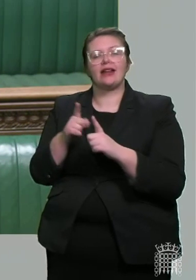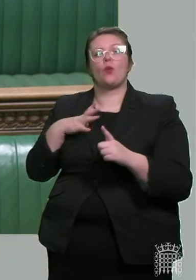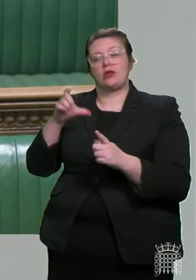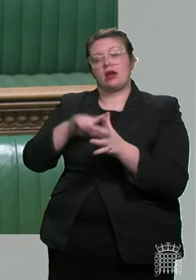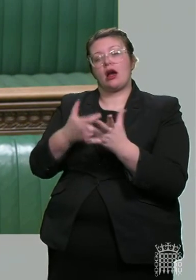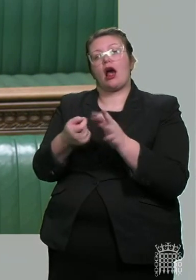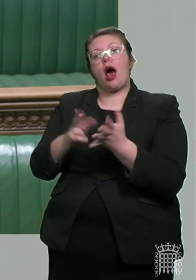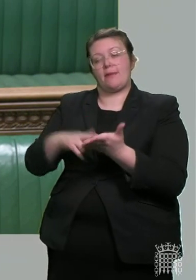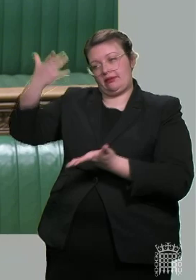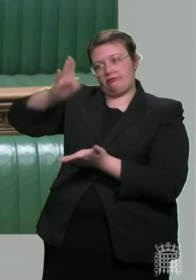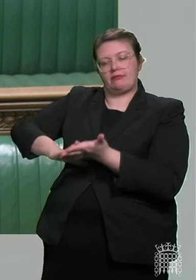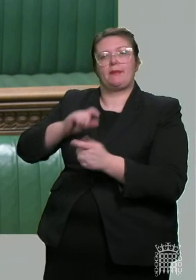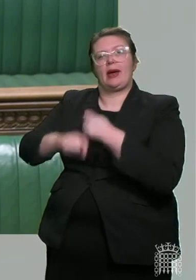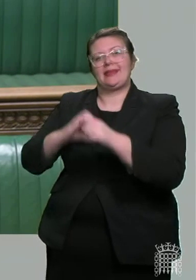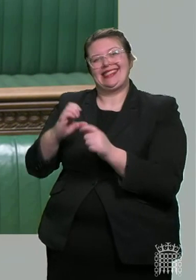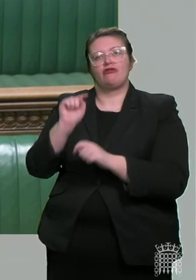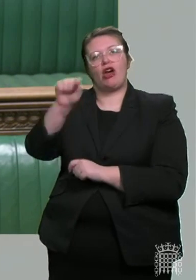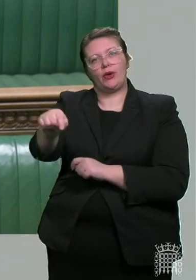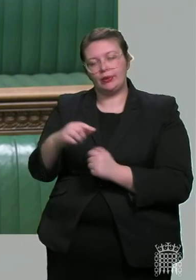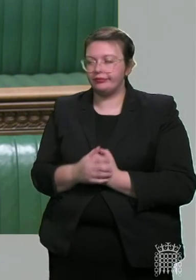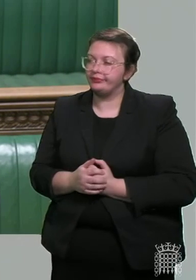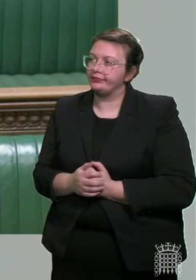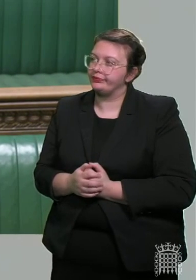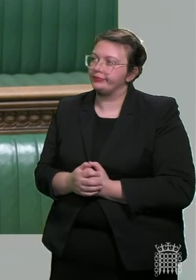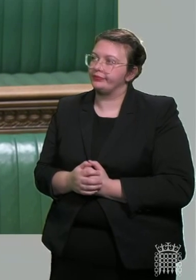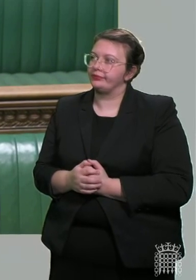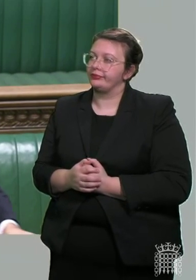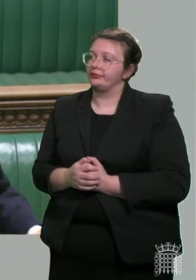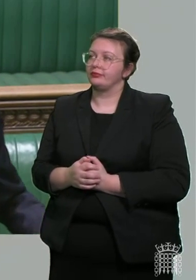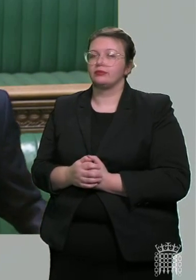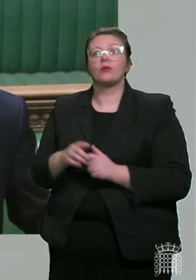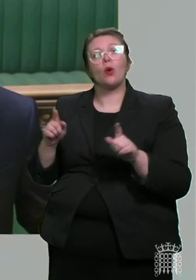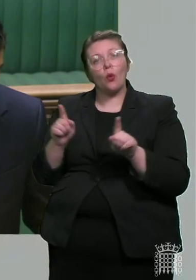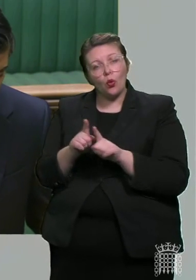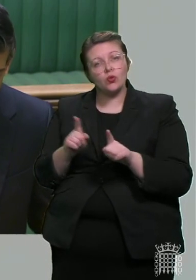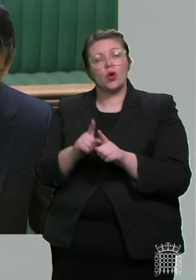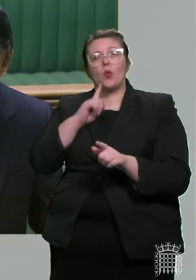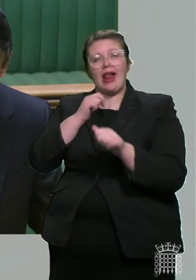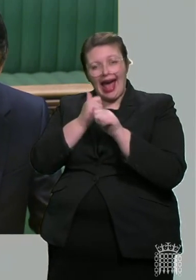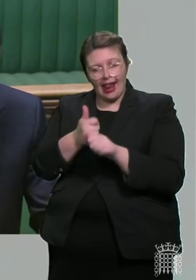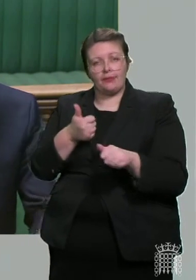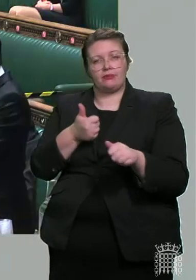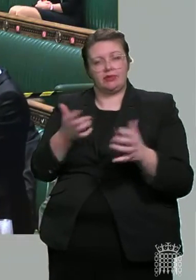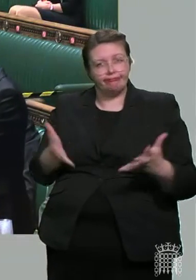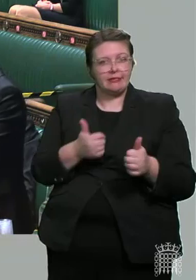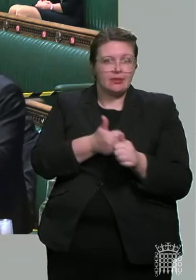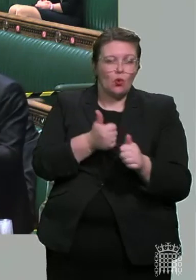Our future economy will also address our productivity problem and support small business.